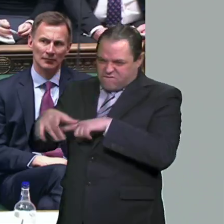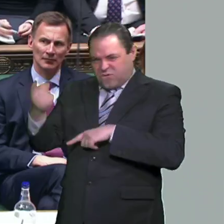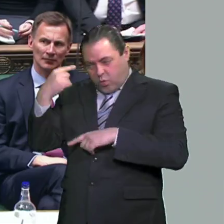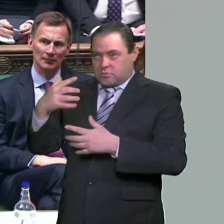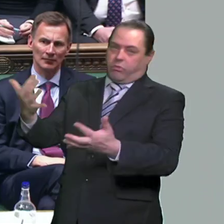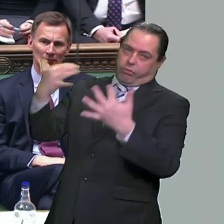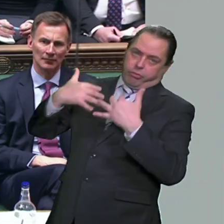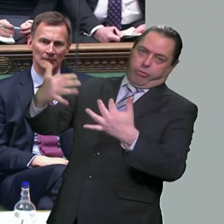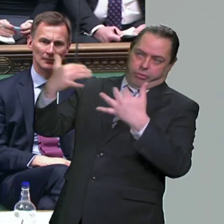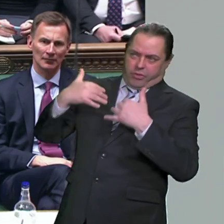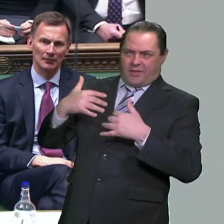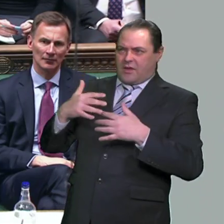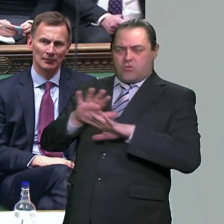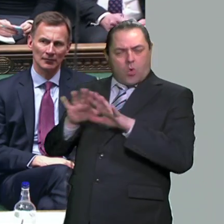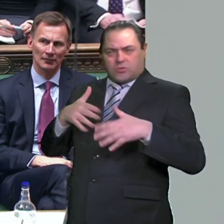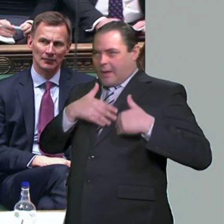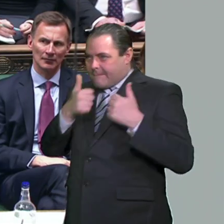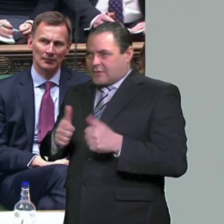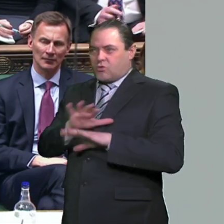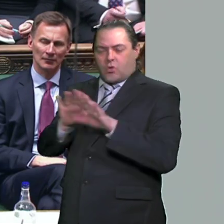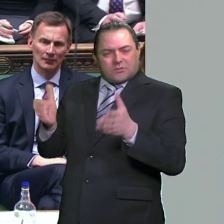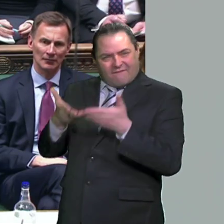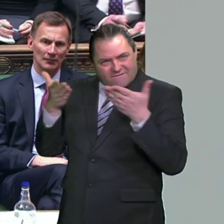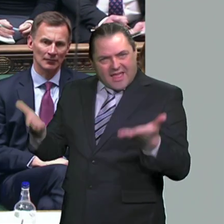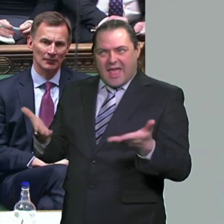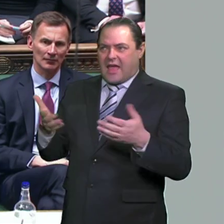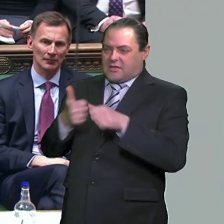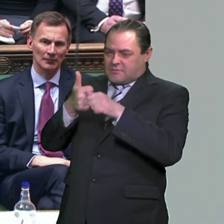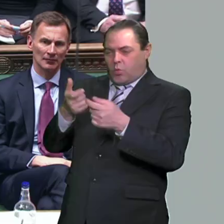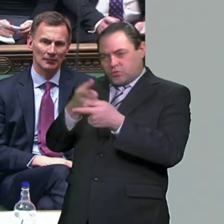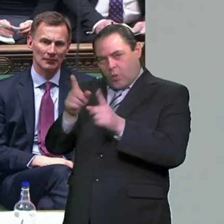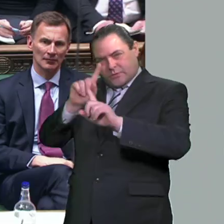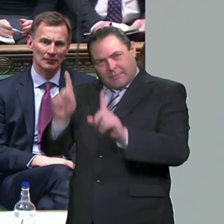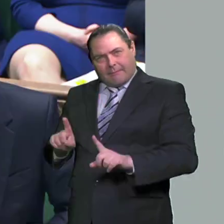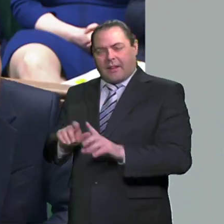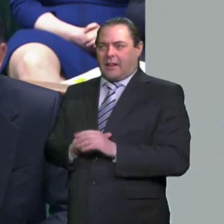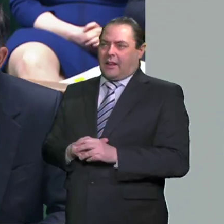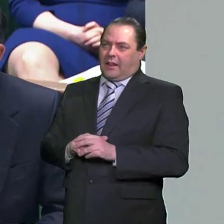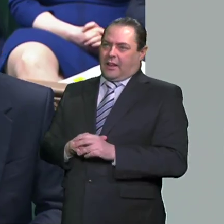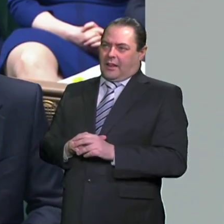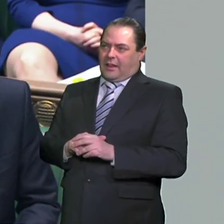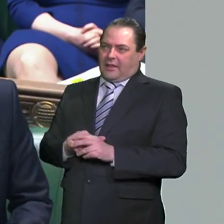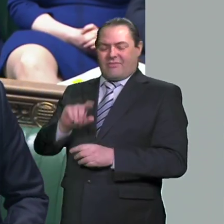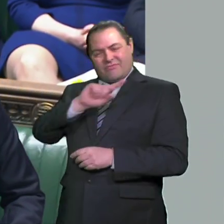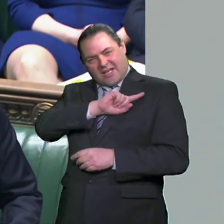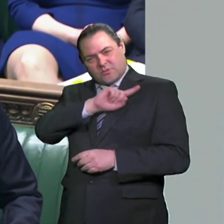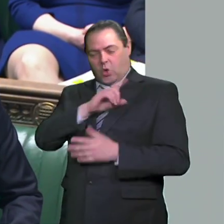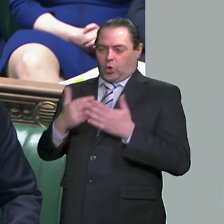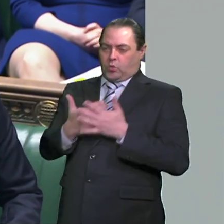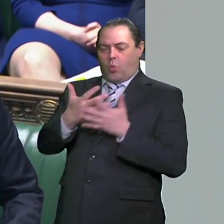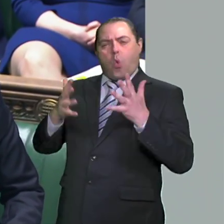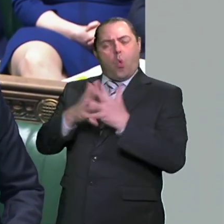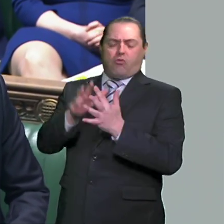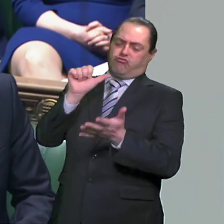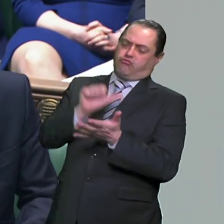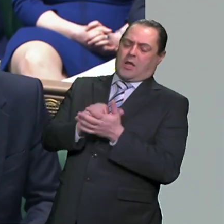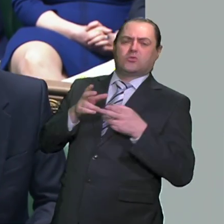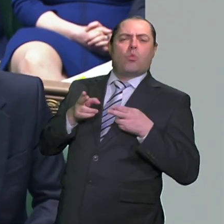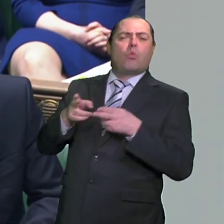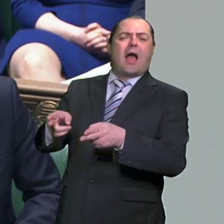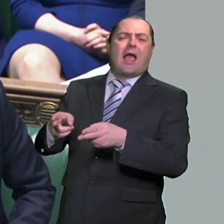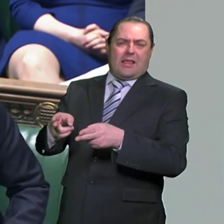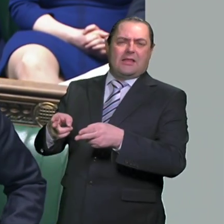There is nothing compassionate or fair about supporting that system continuing, which is why our new laws are the right way to deal with this.